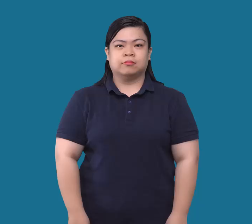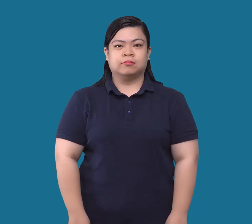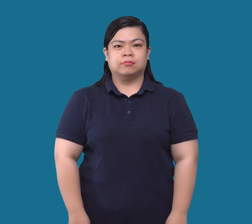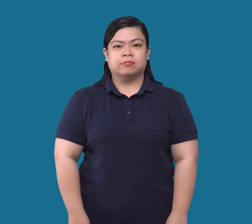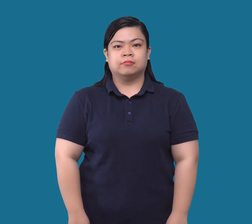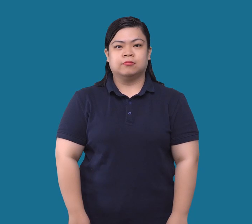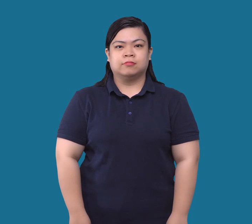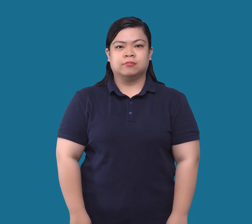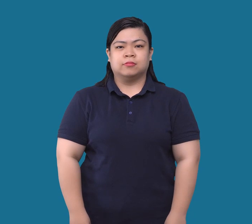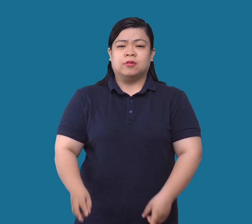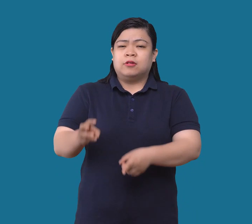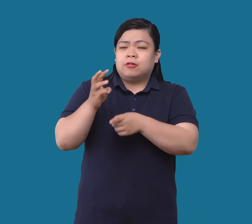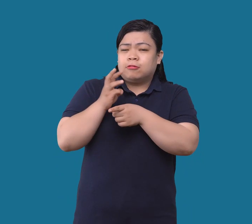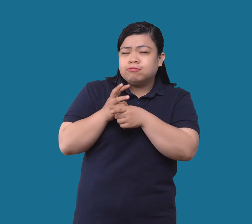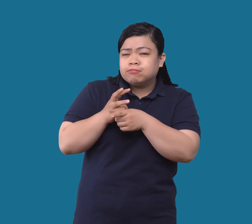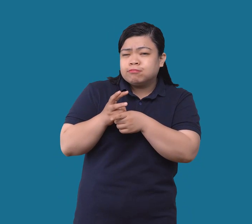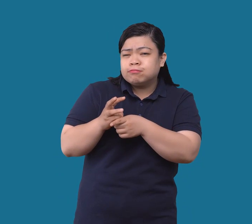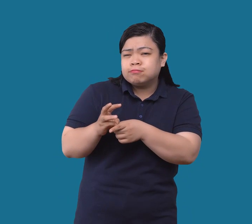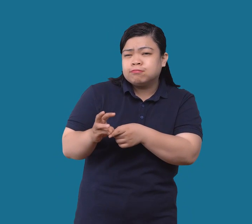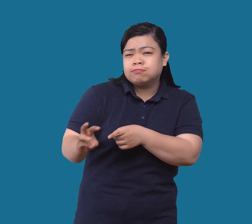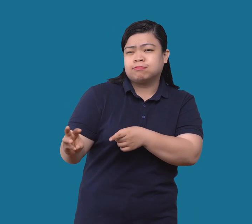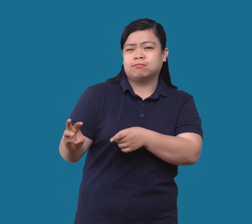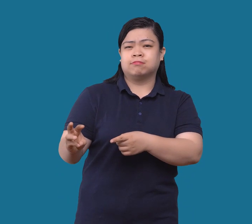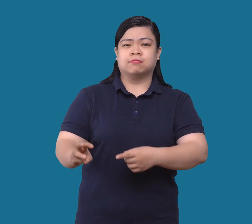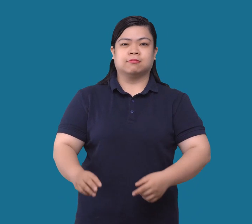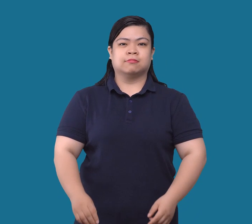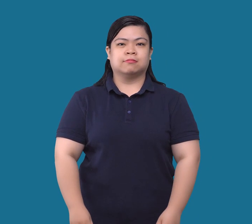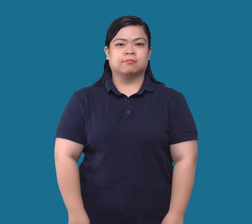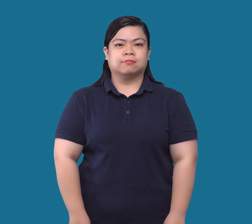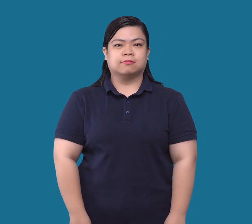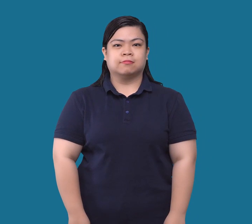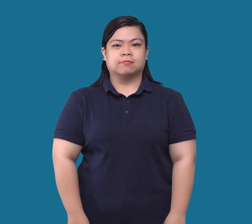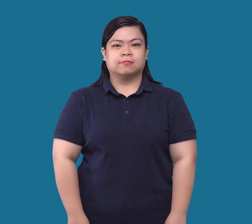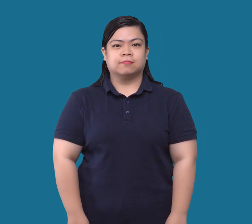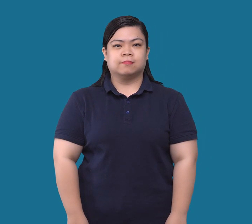thường xuyên